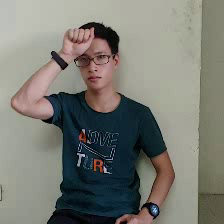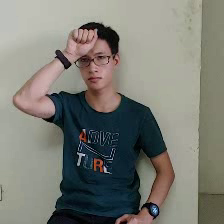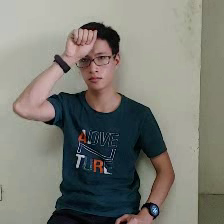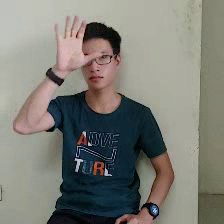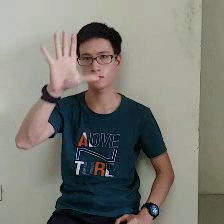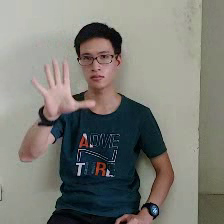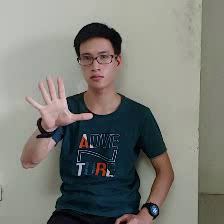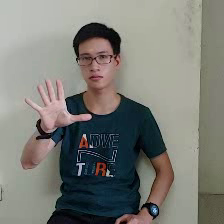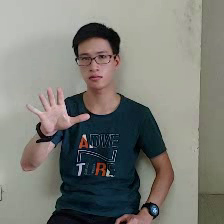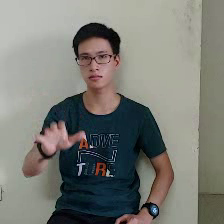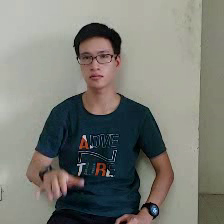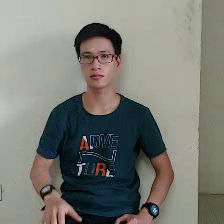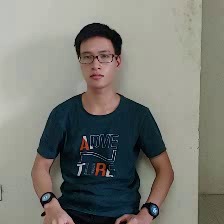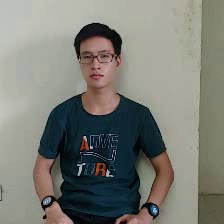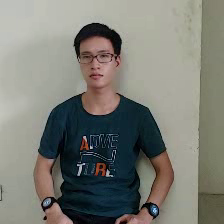Dạy dỗ